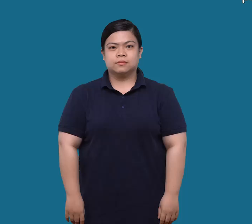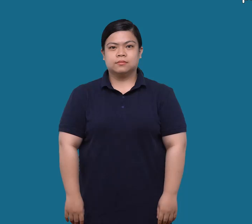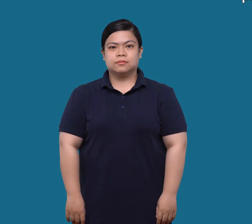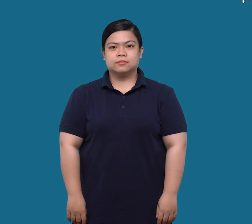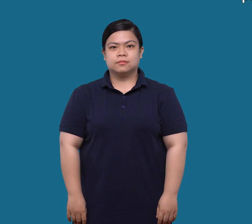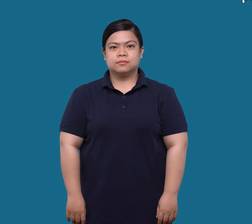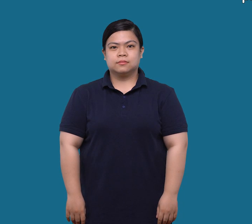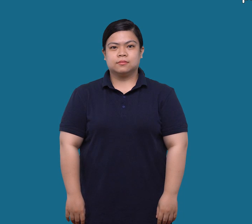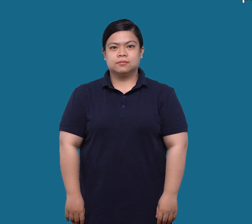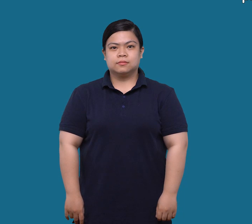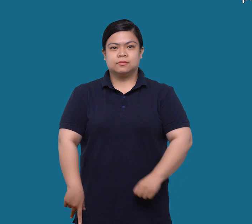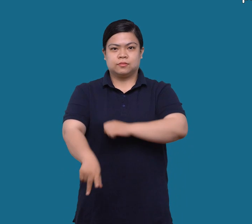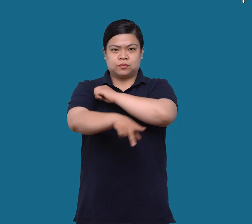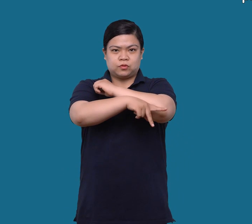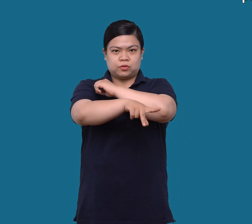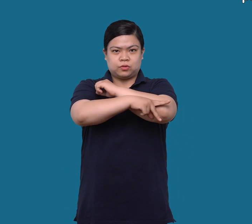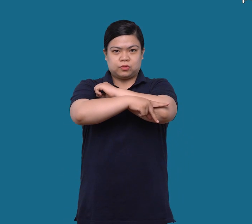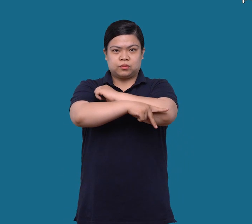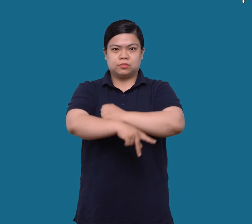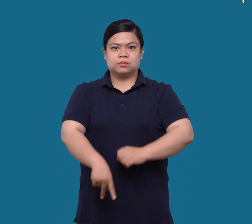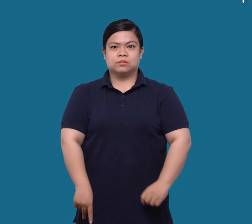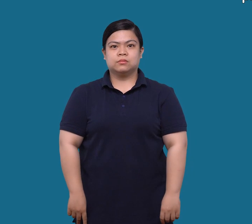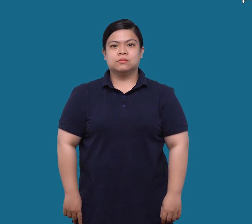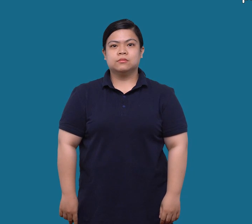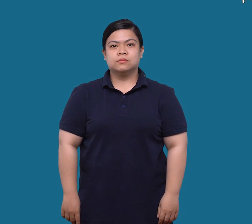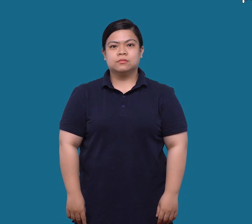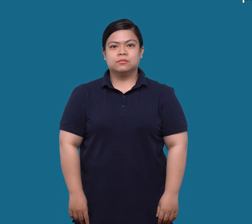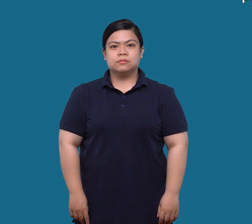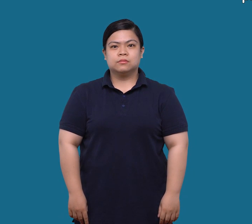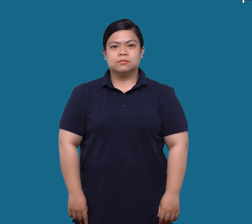phó hiệu trưởng